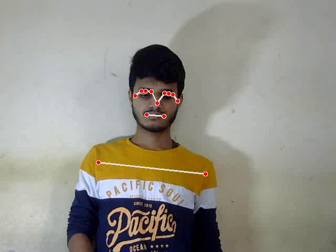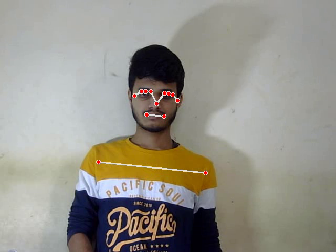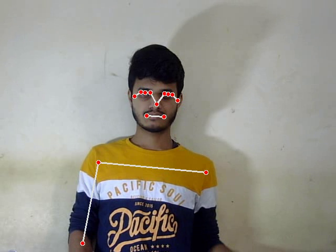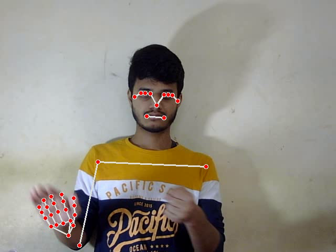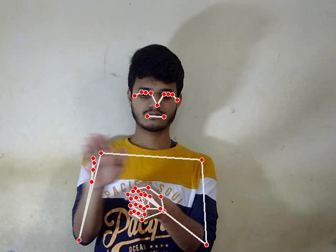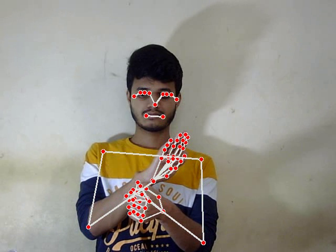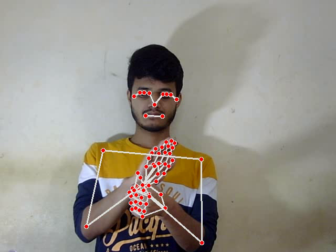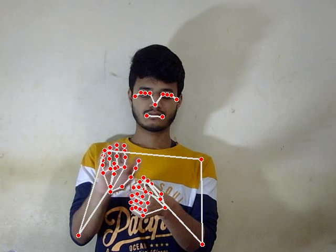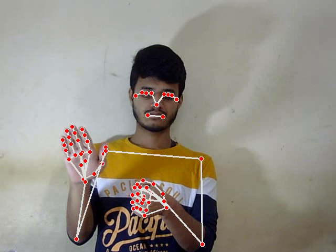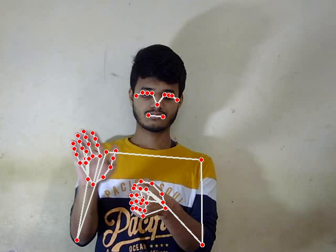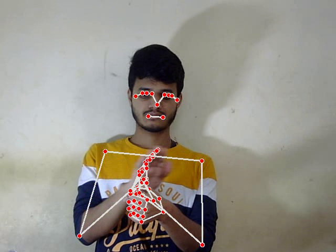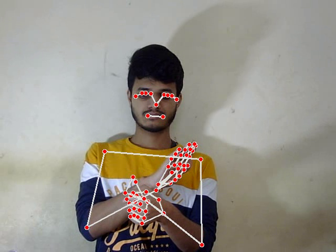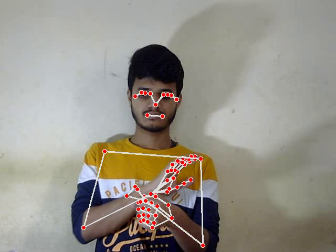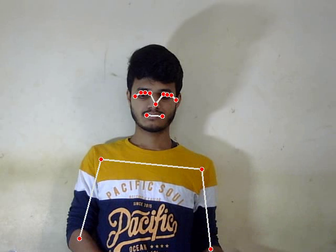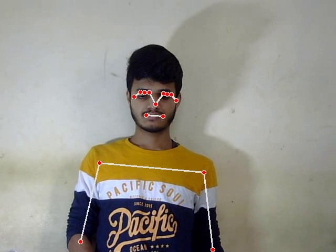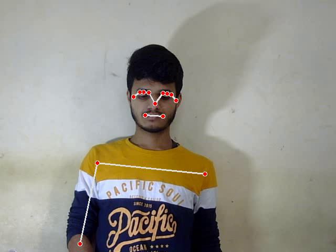busy